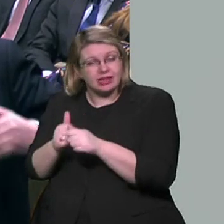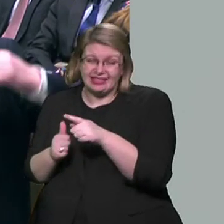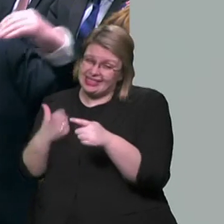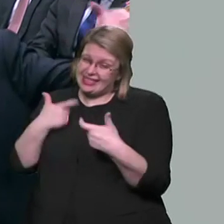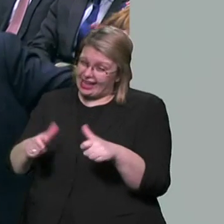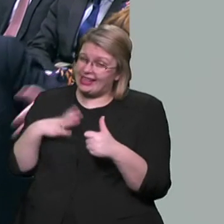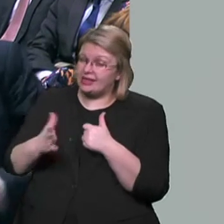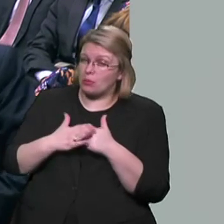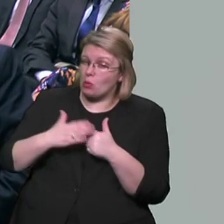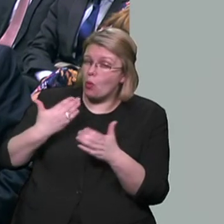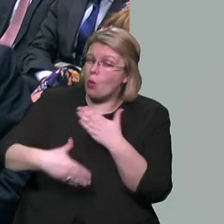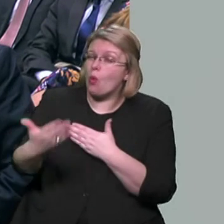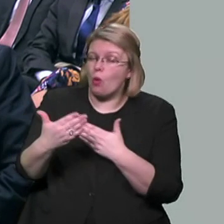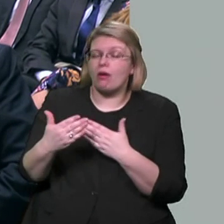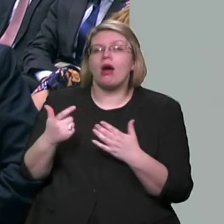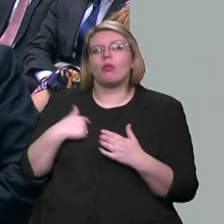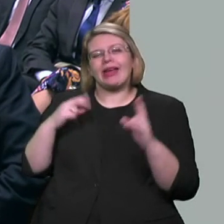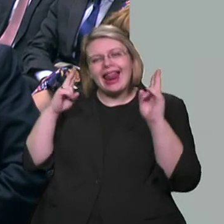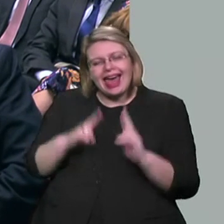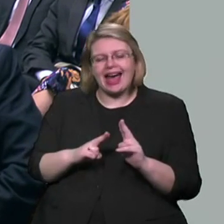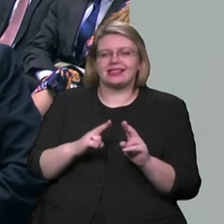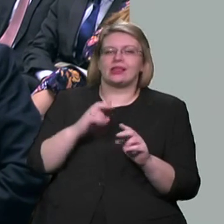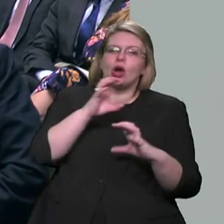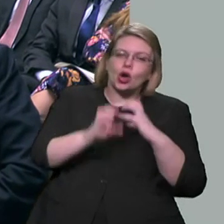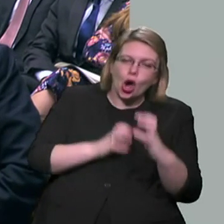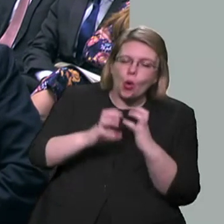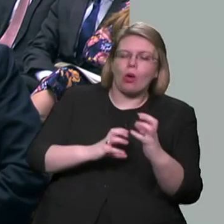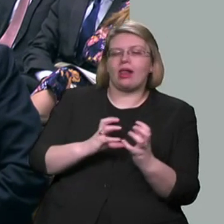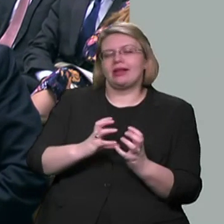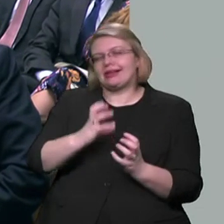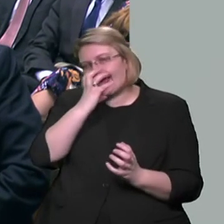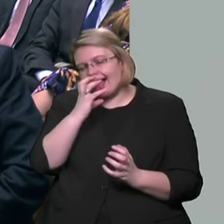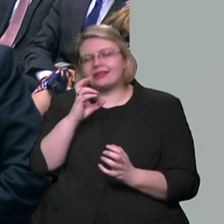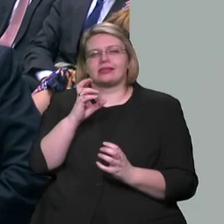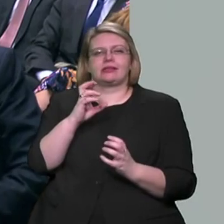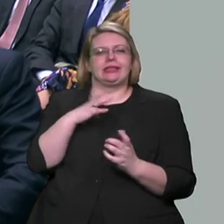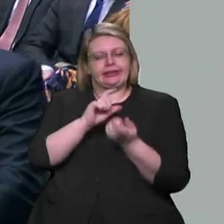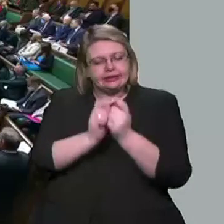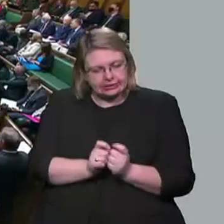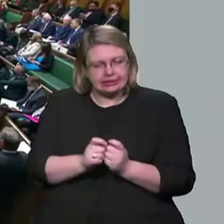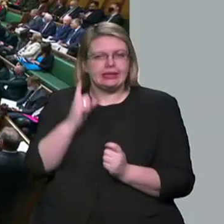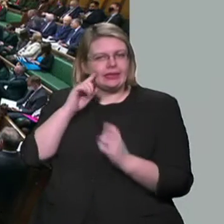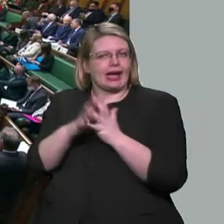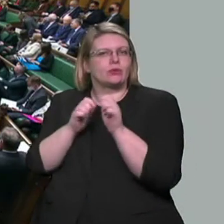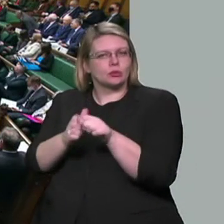As we transition to a low-carbon future, hydrocarbons must also have their place.